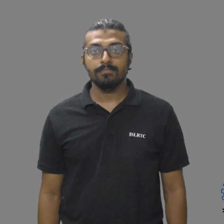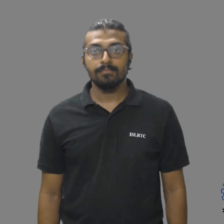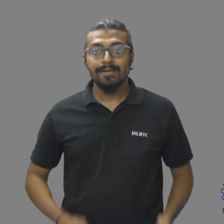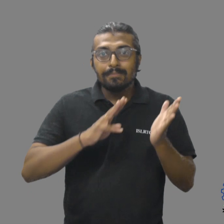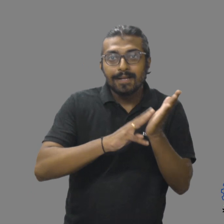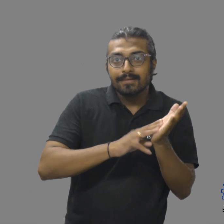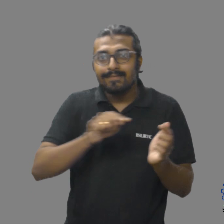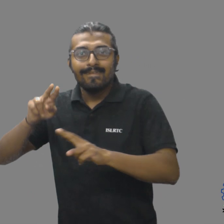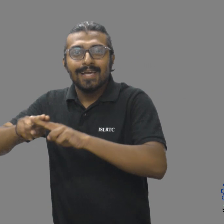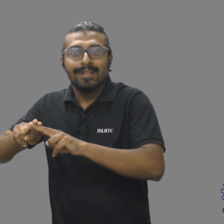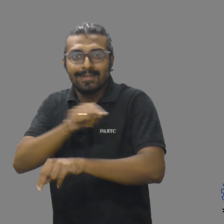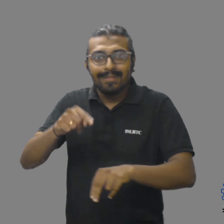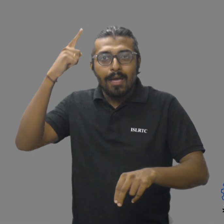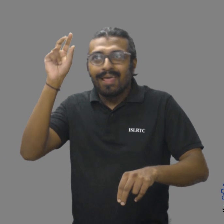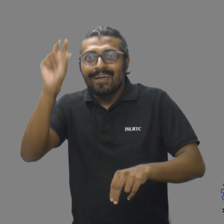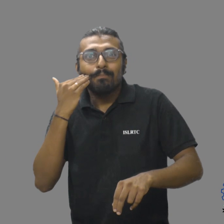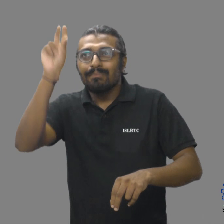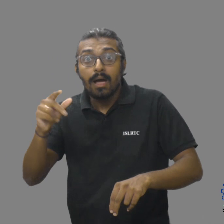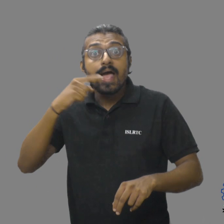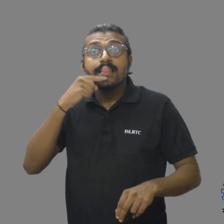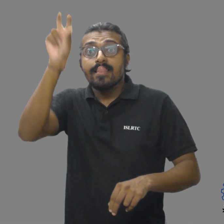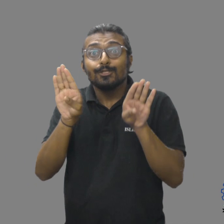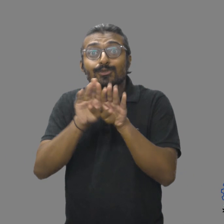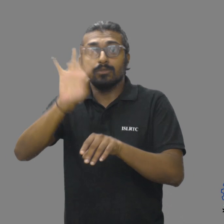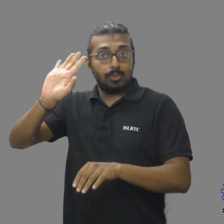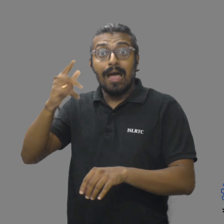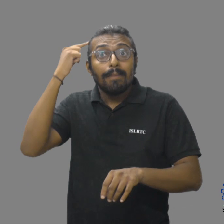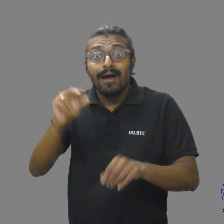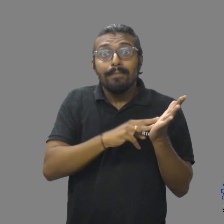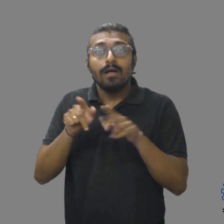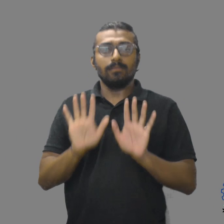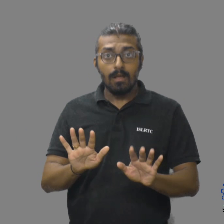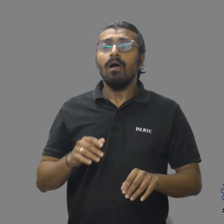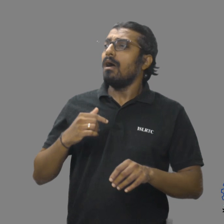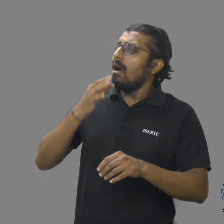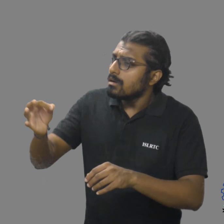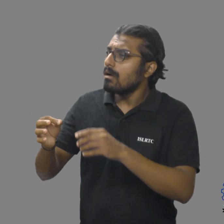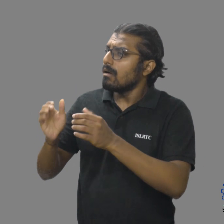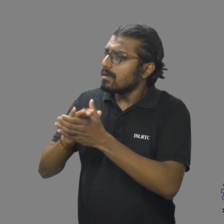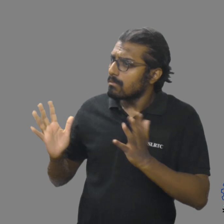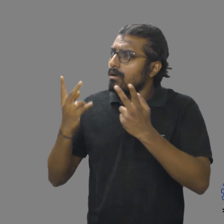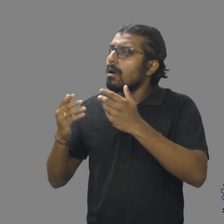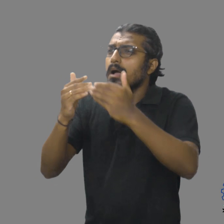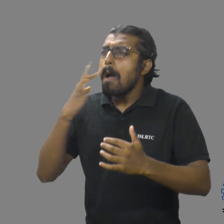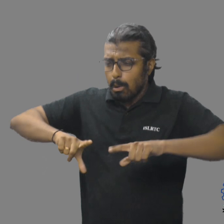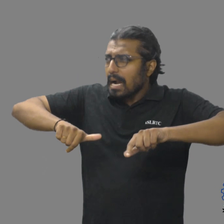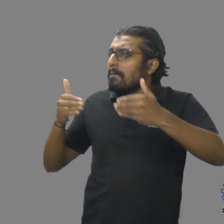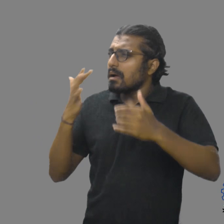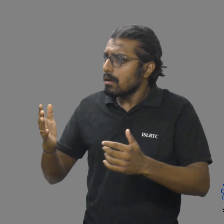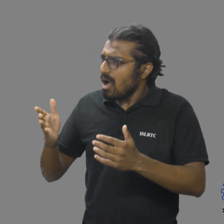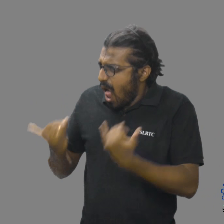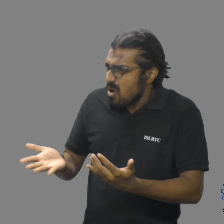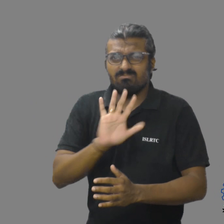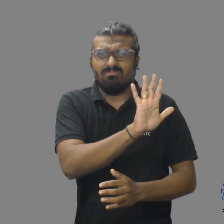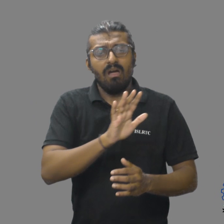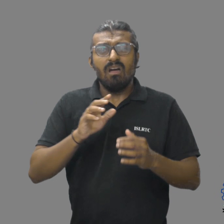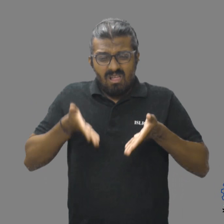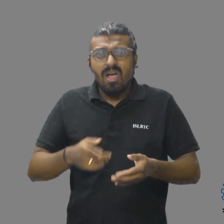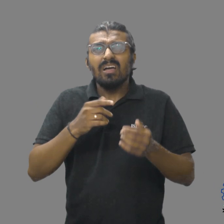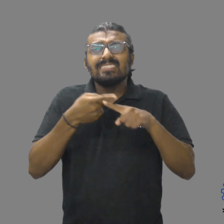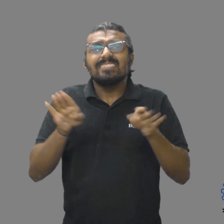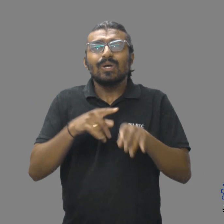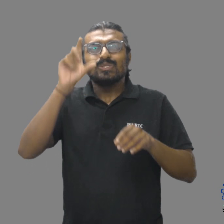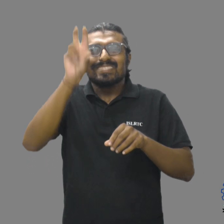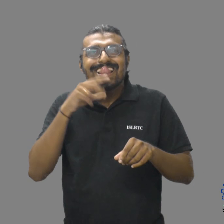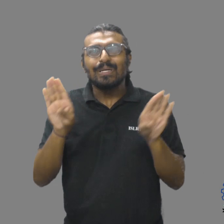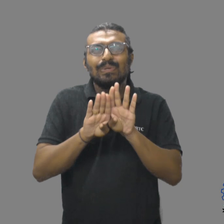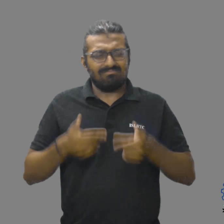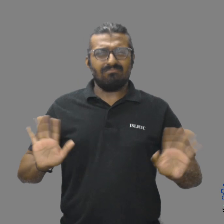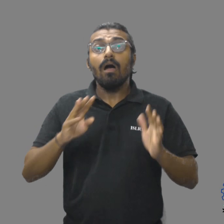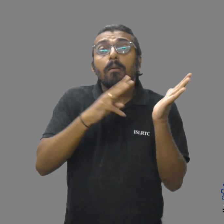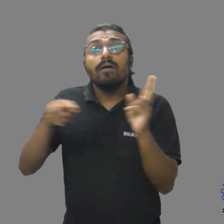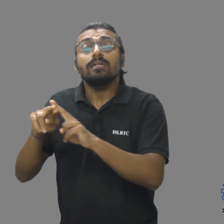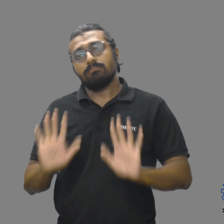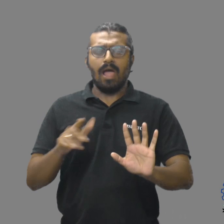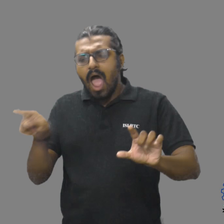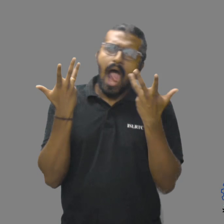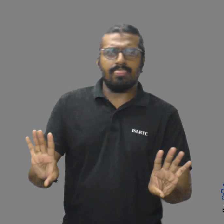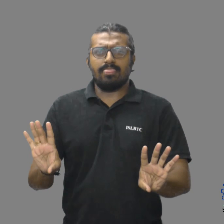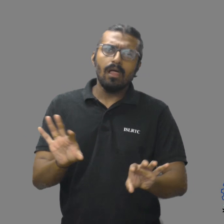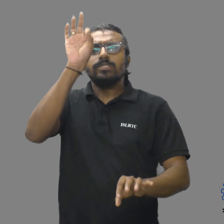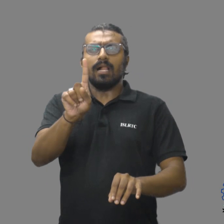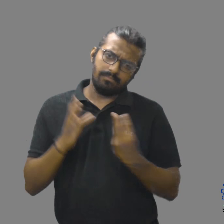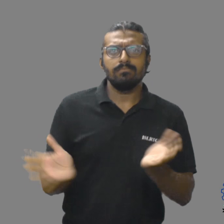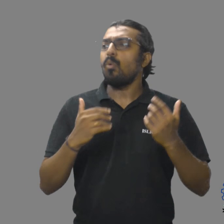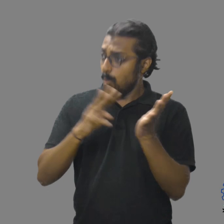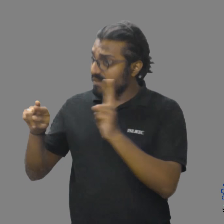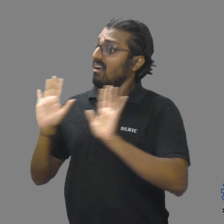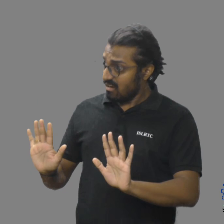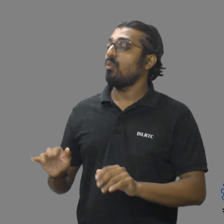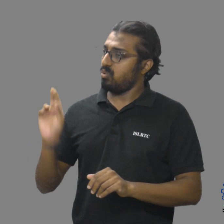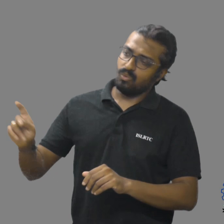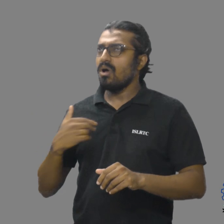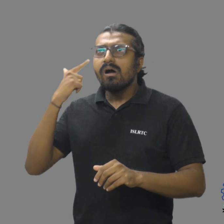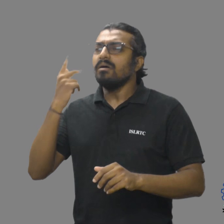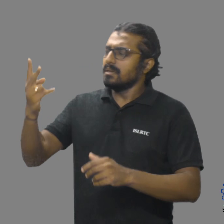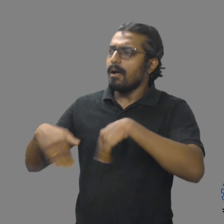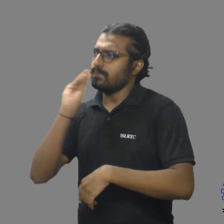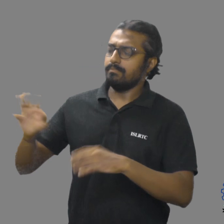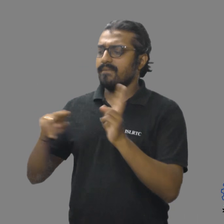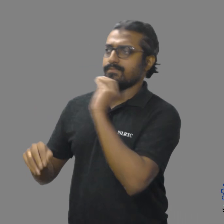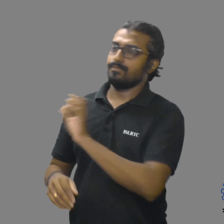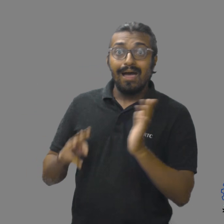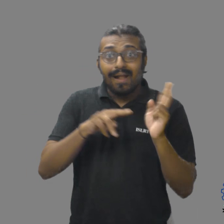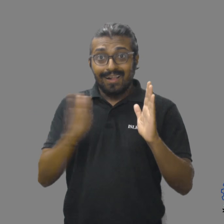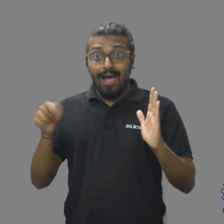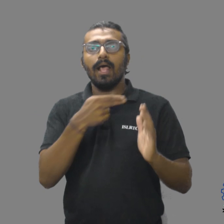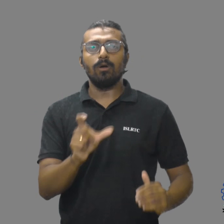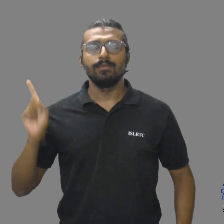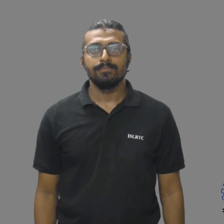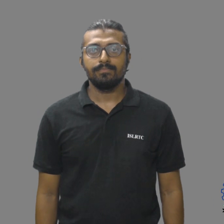Weekday